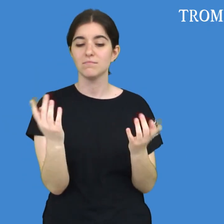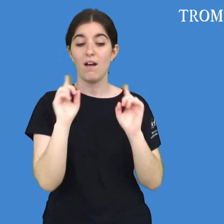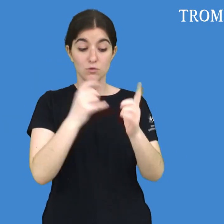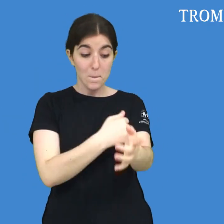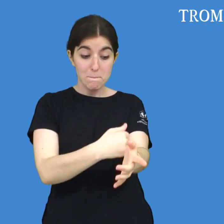caso